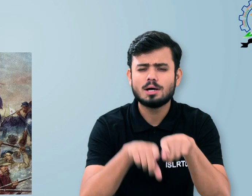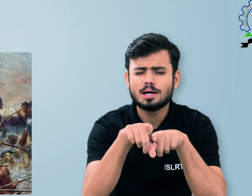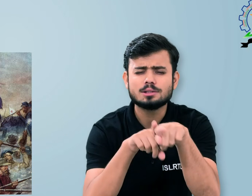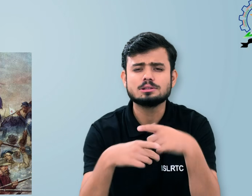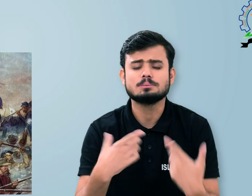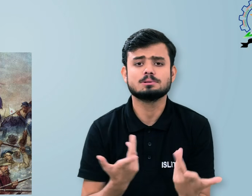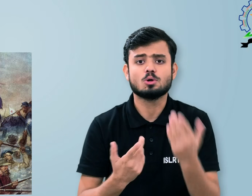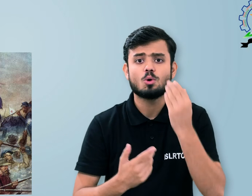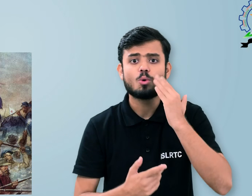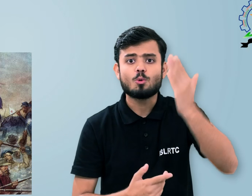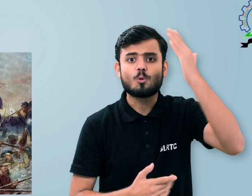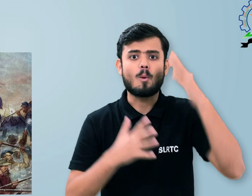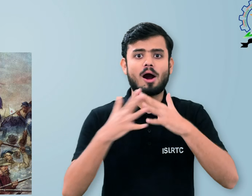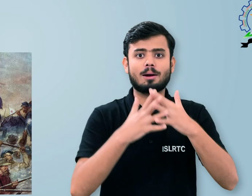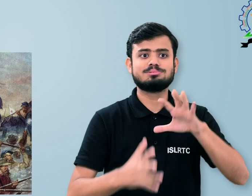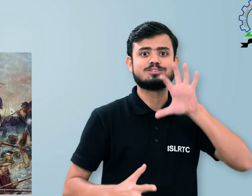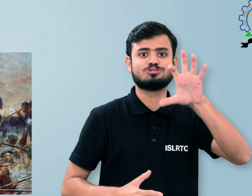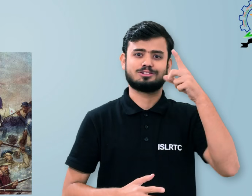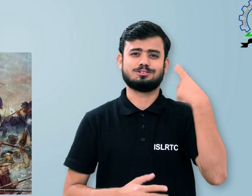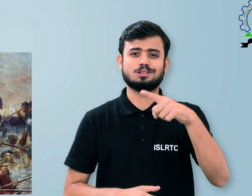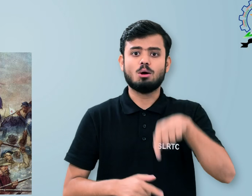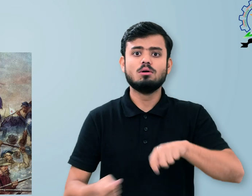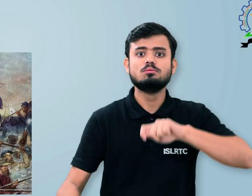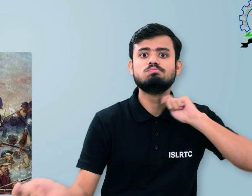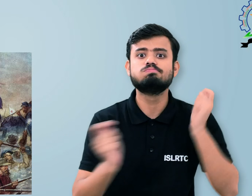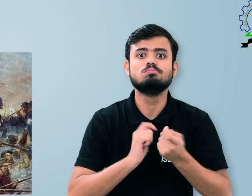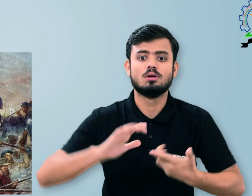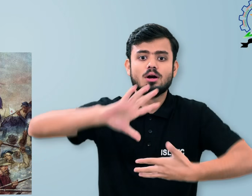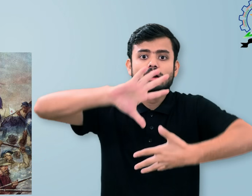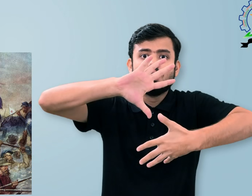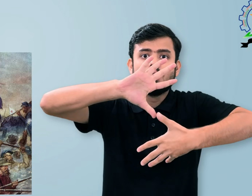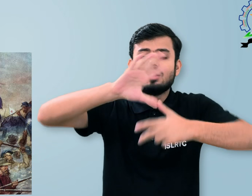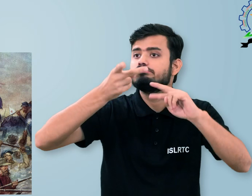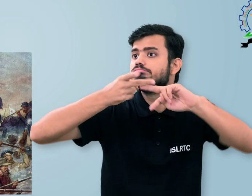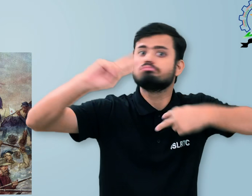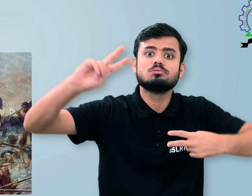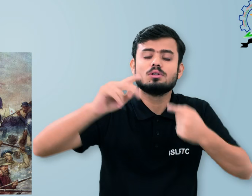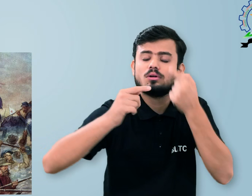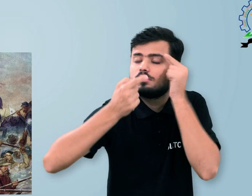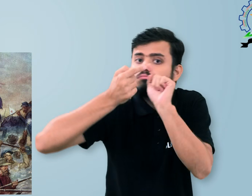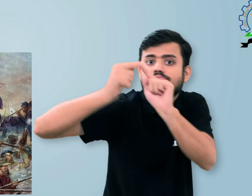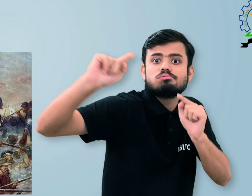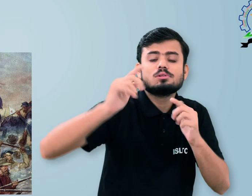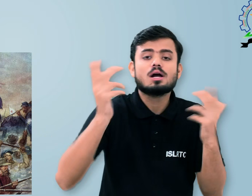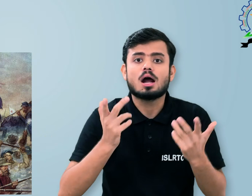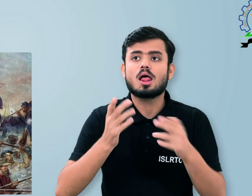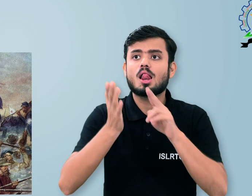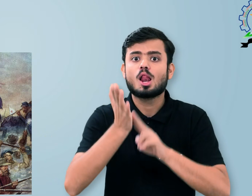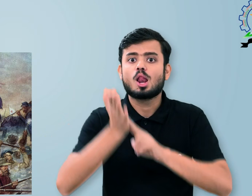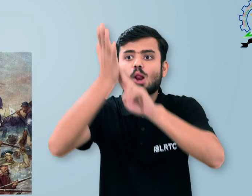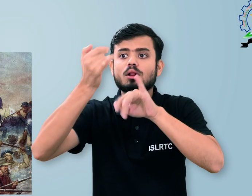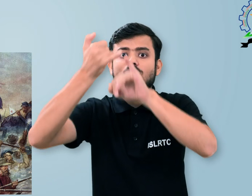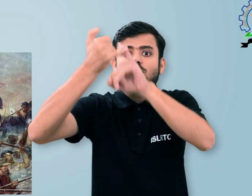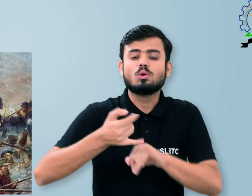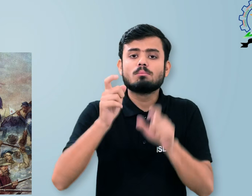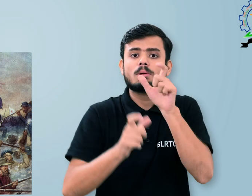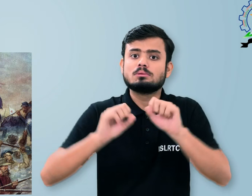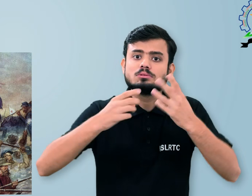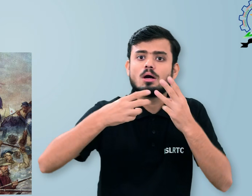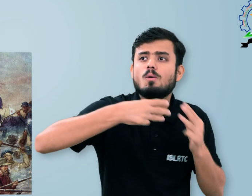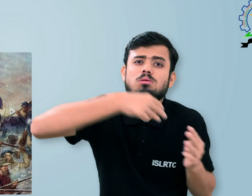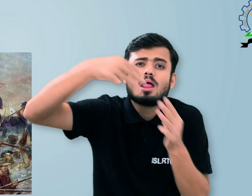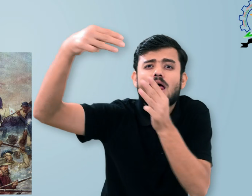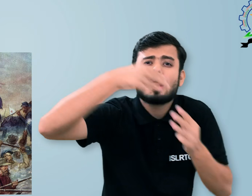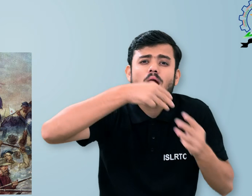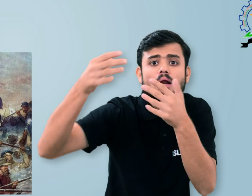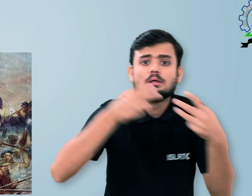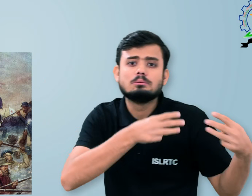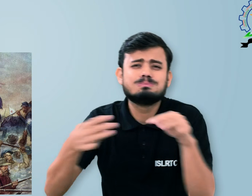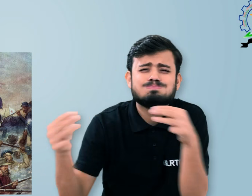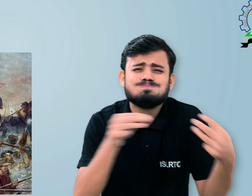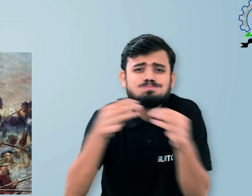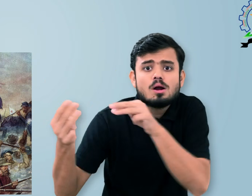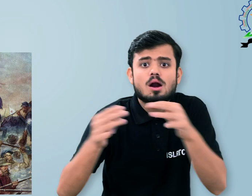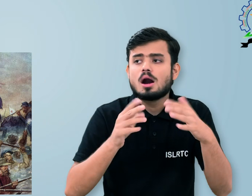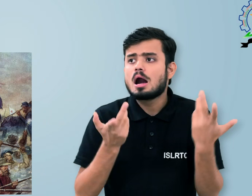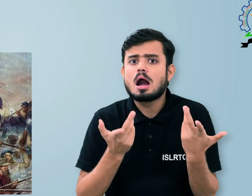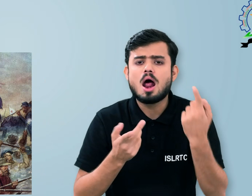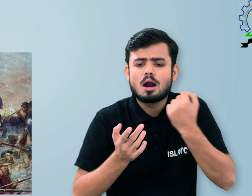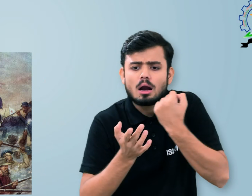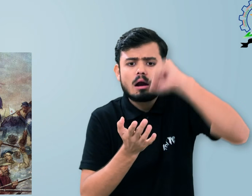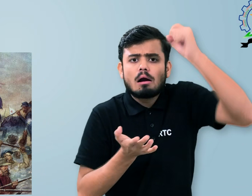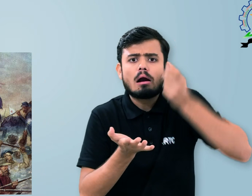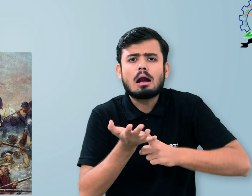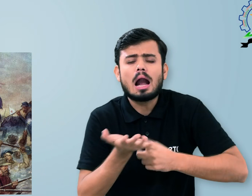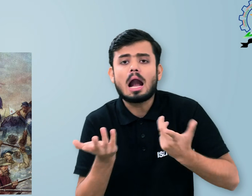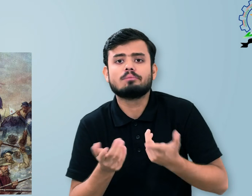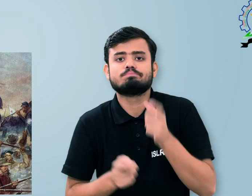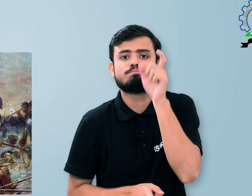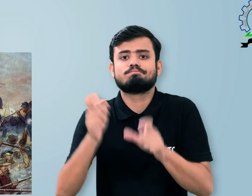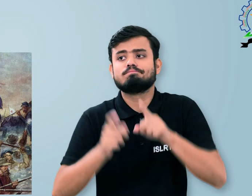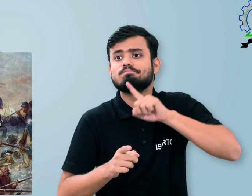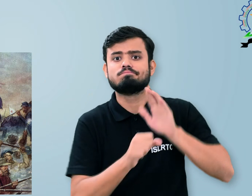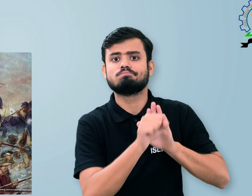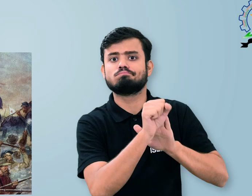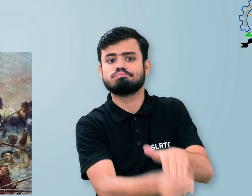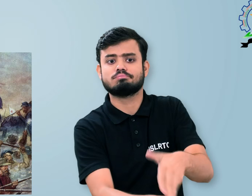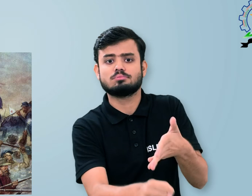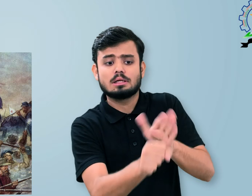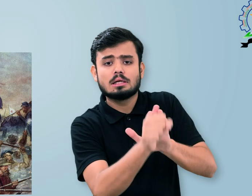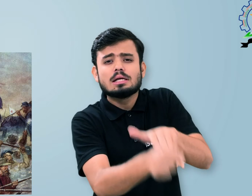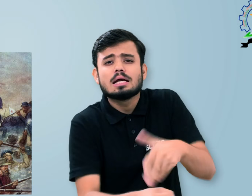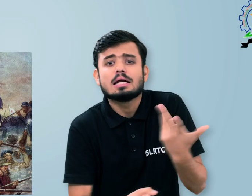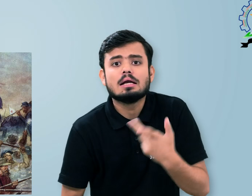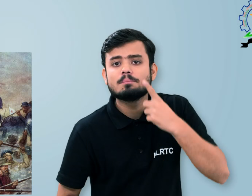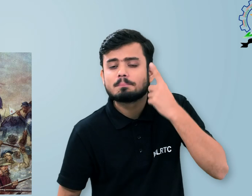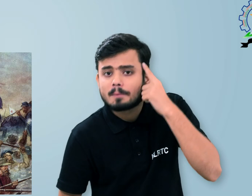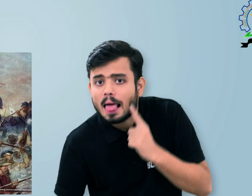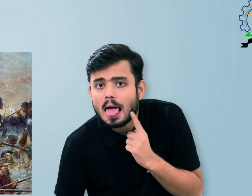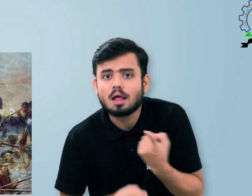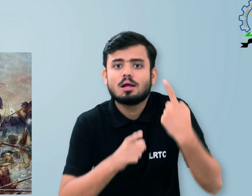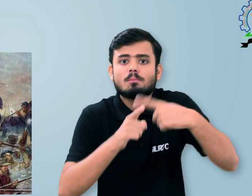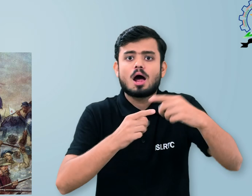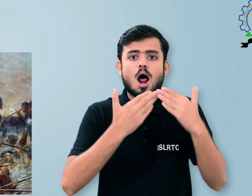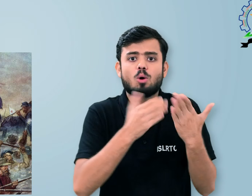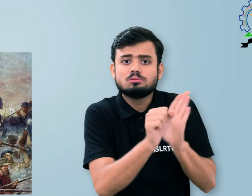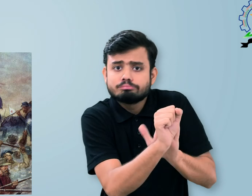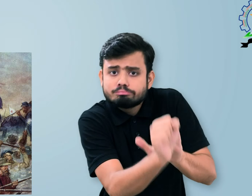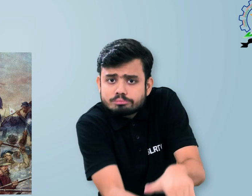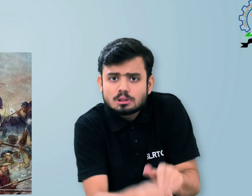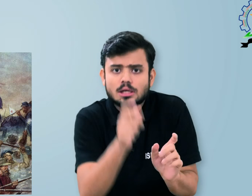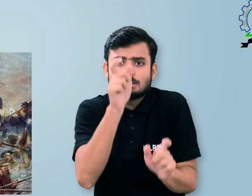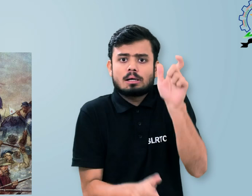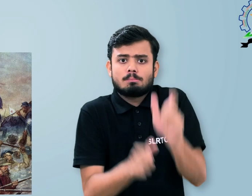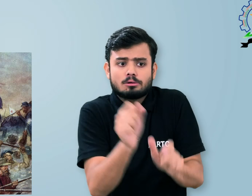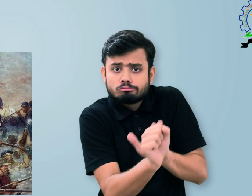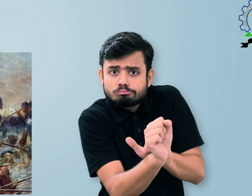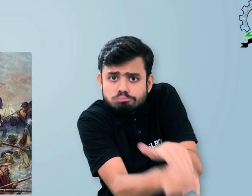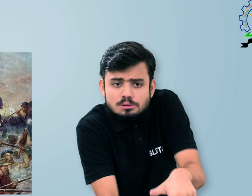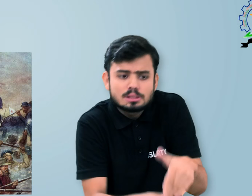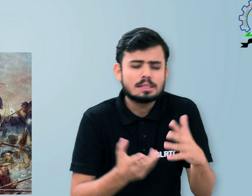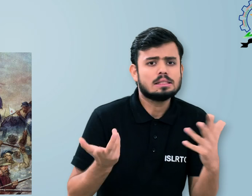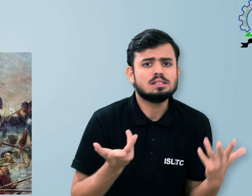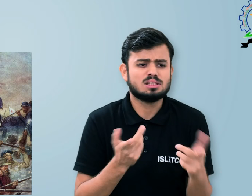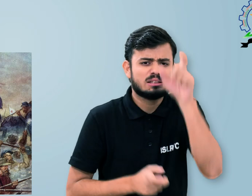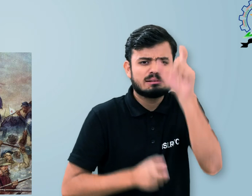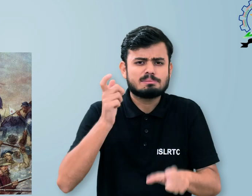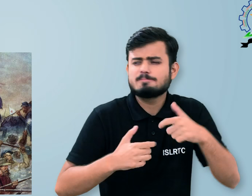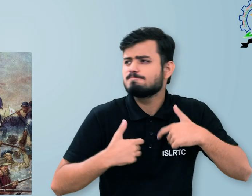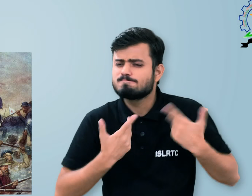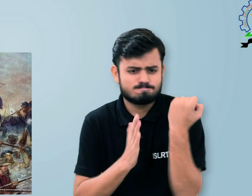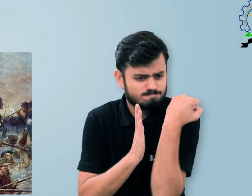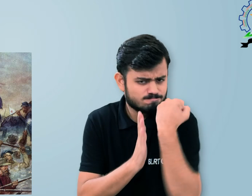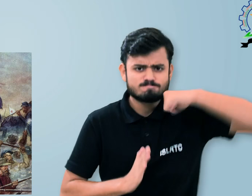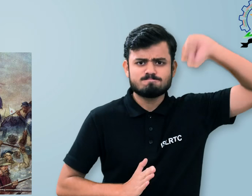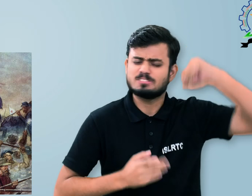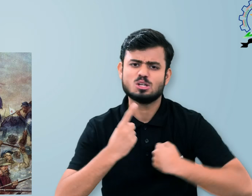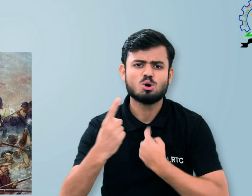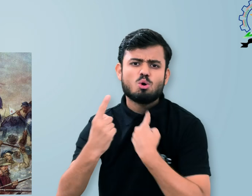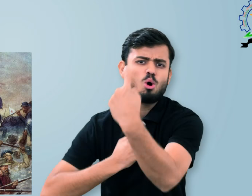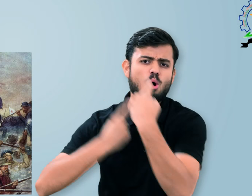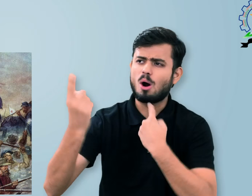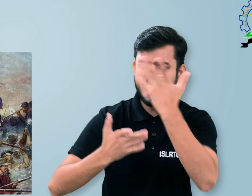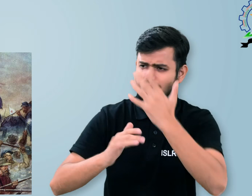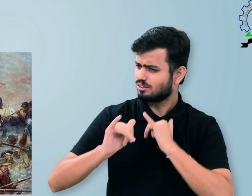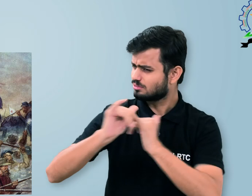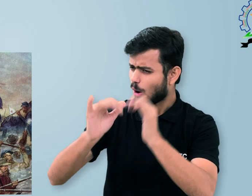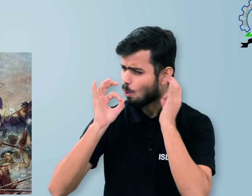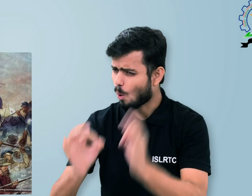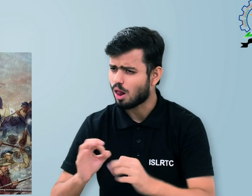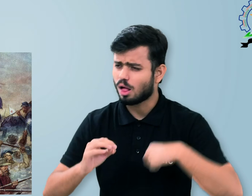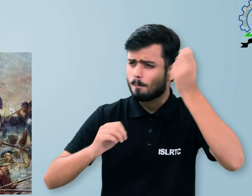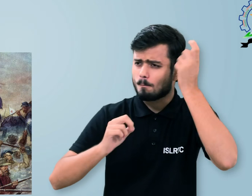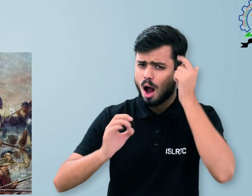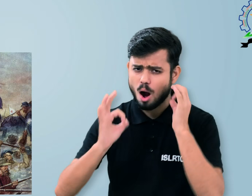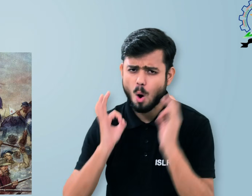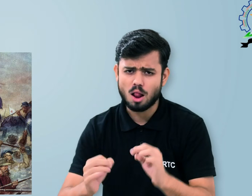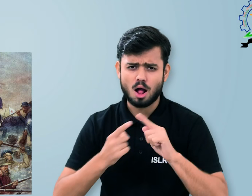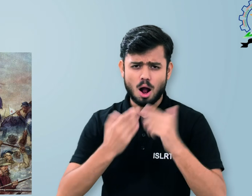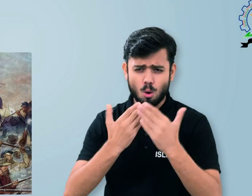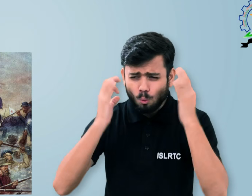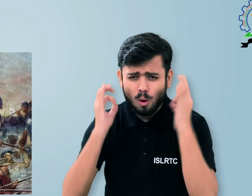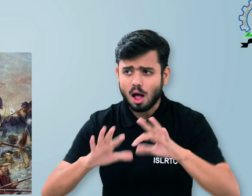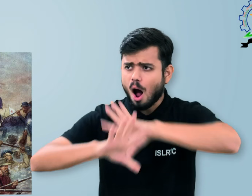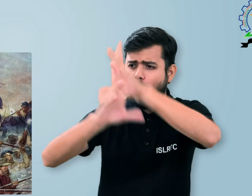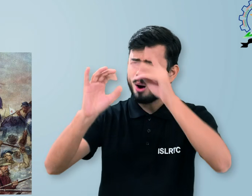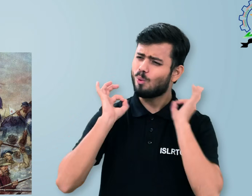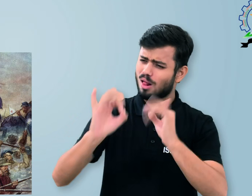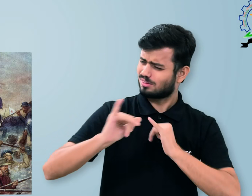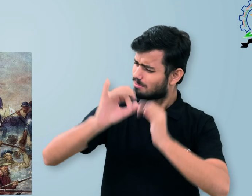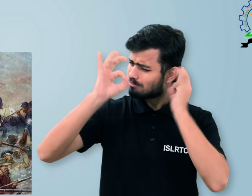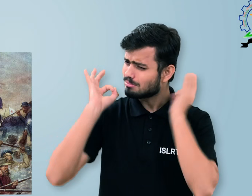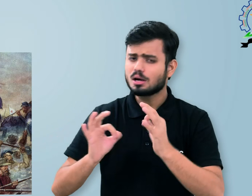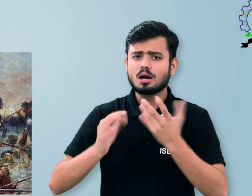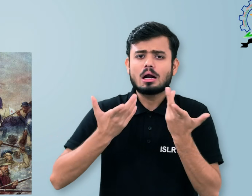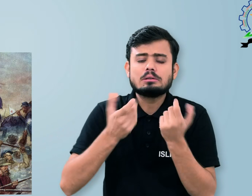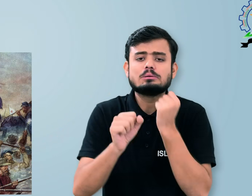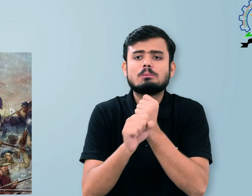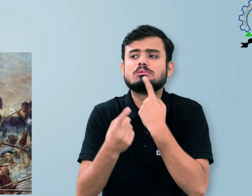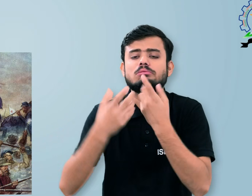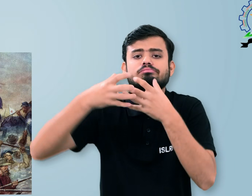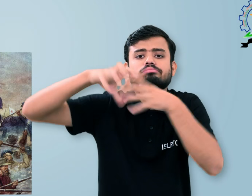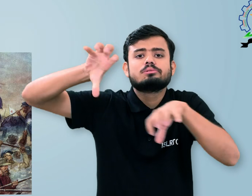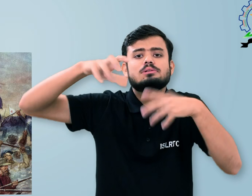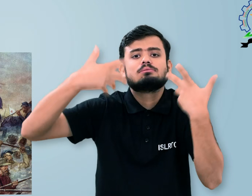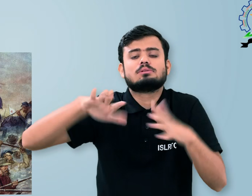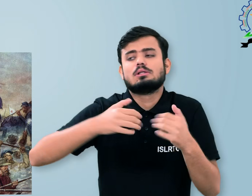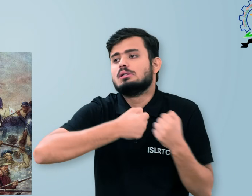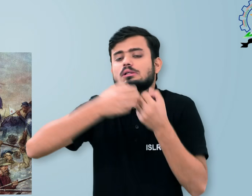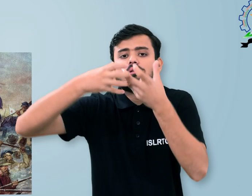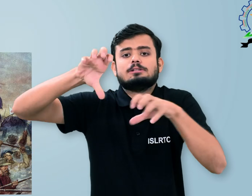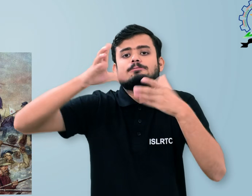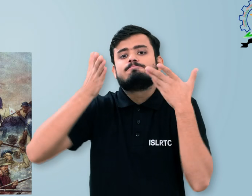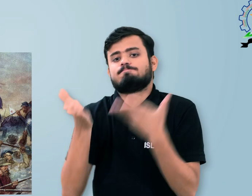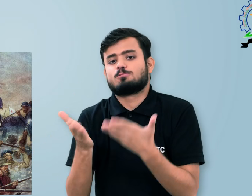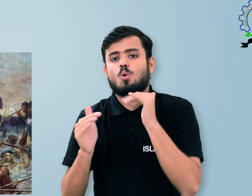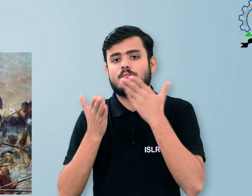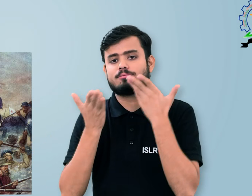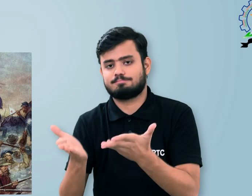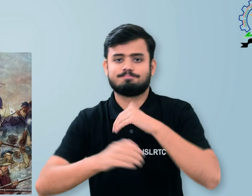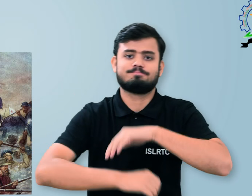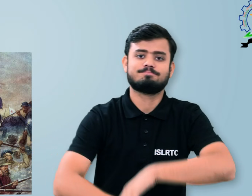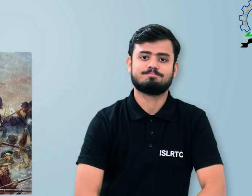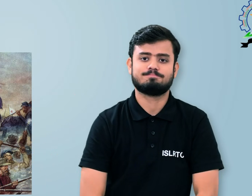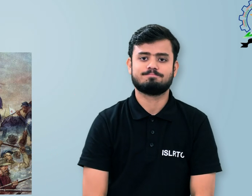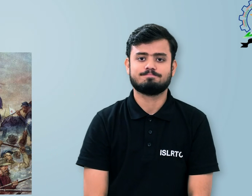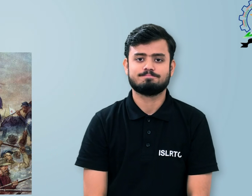A war between citizens of the same country.